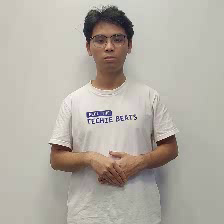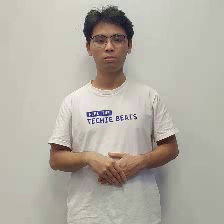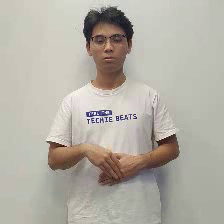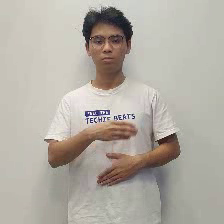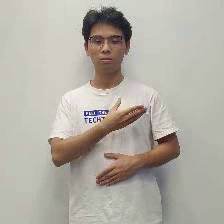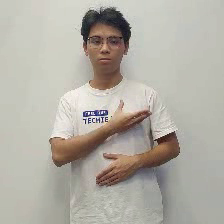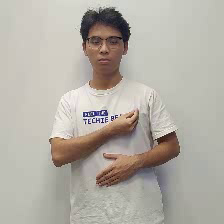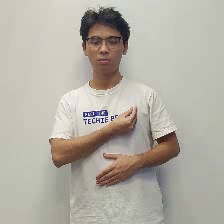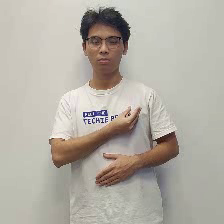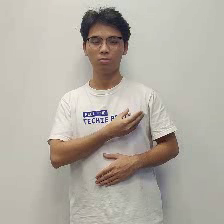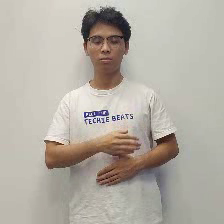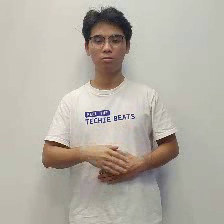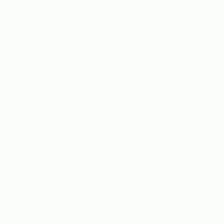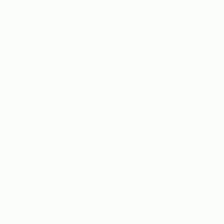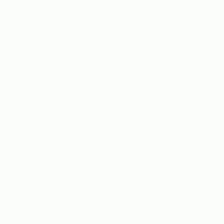Xúc động